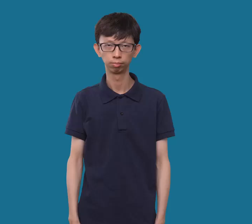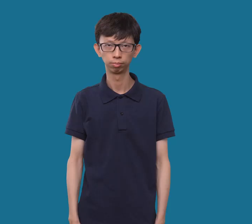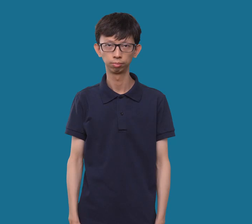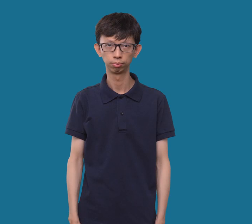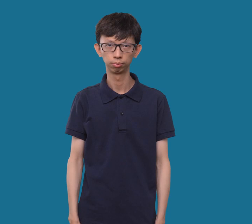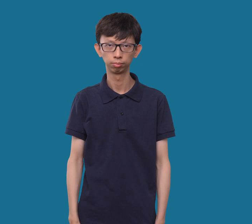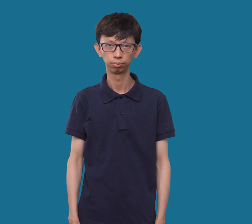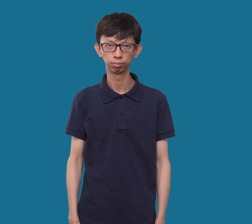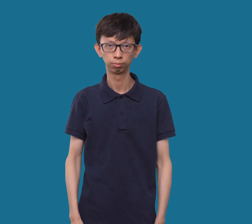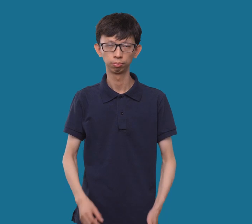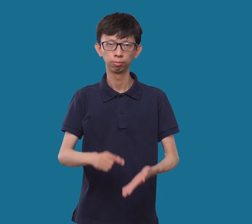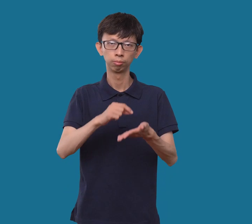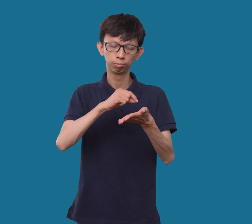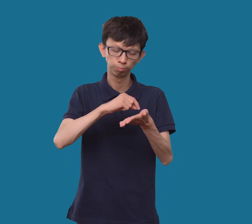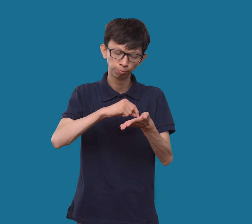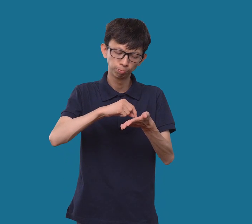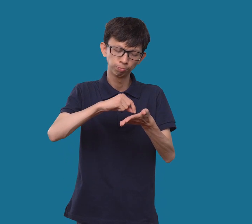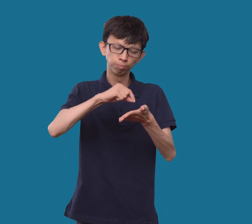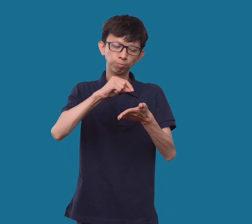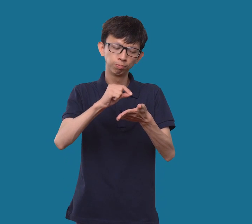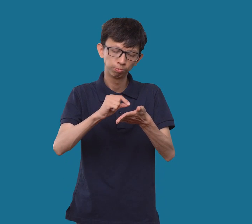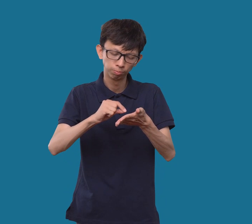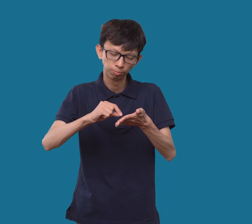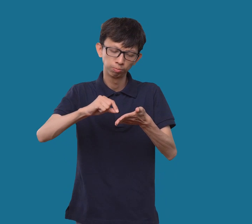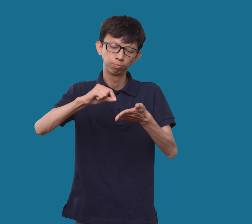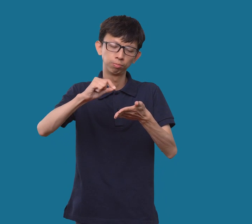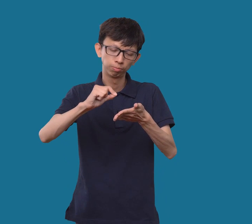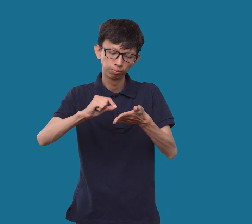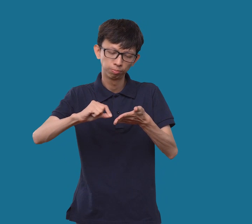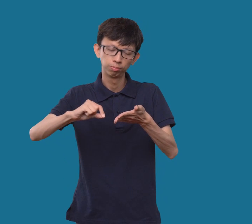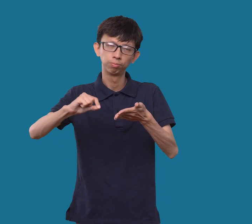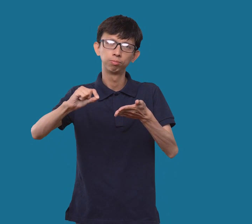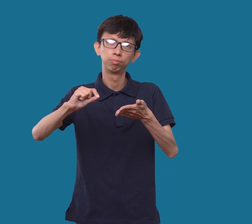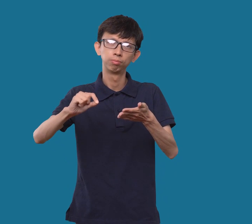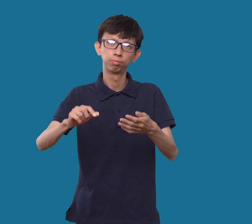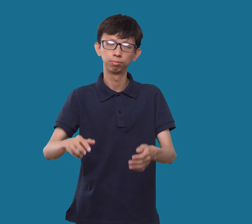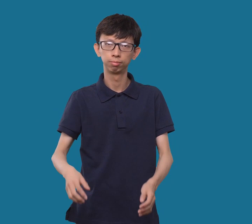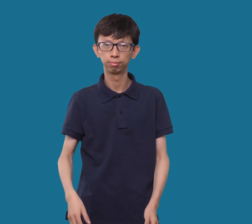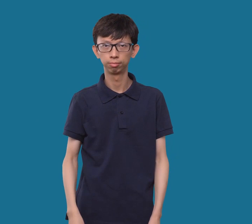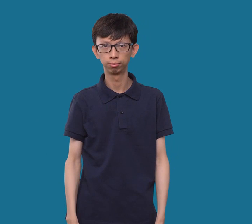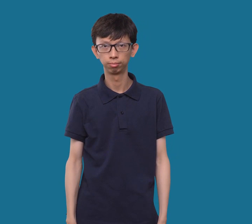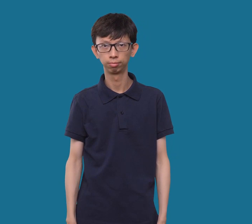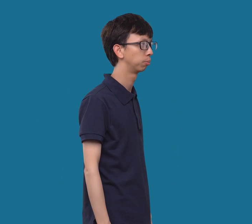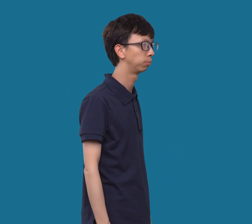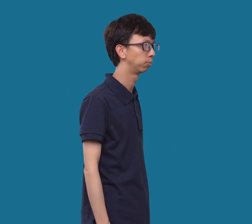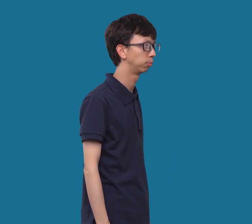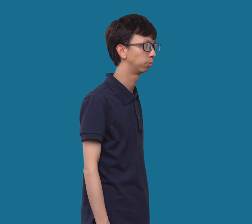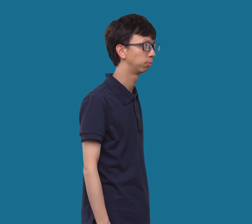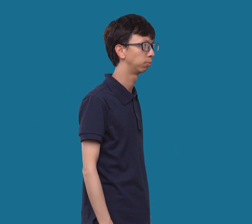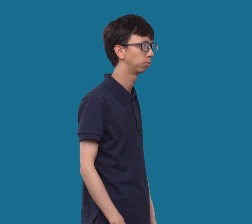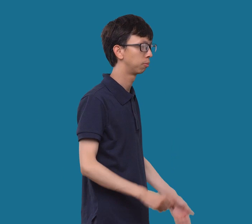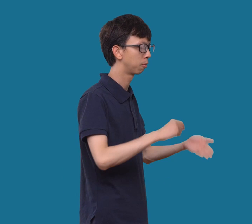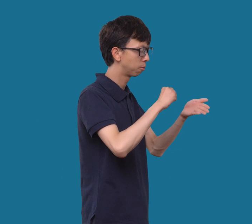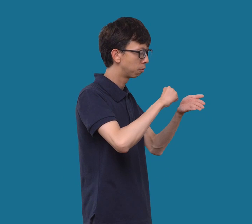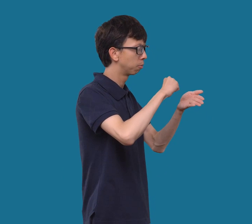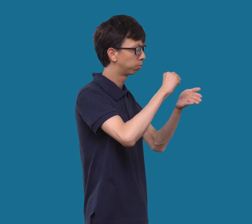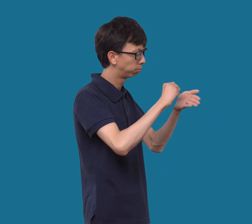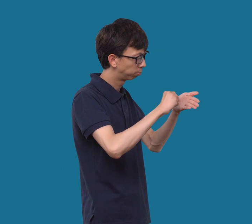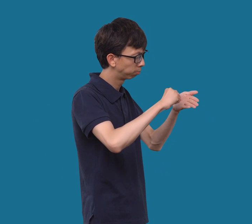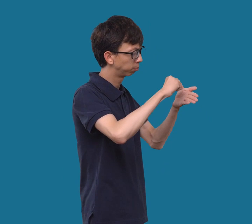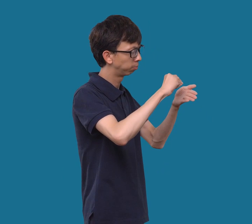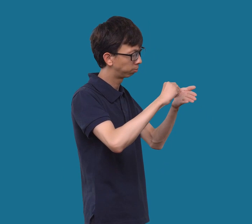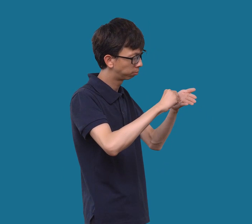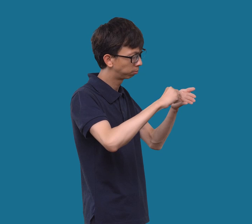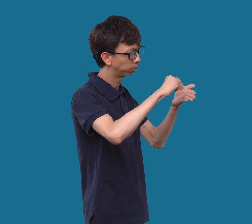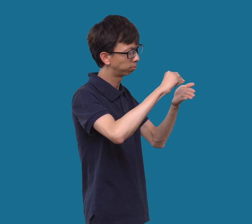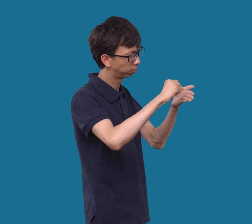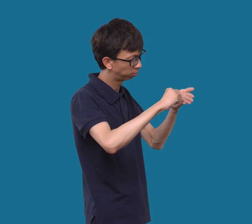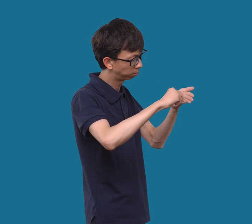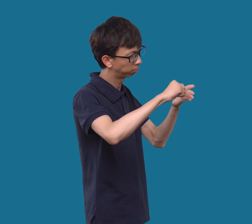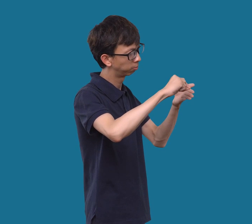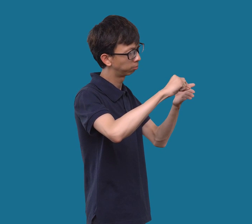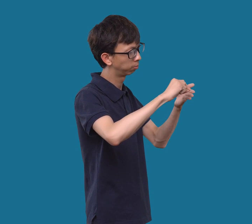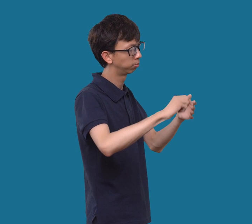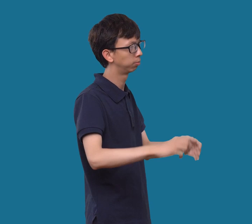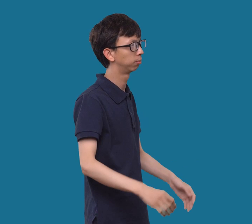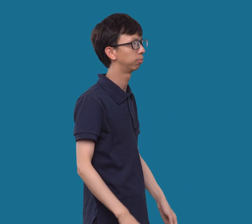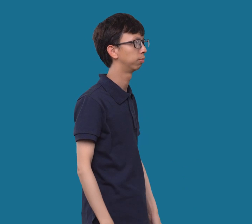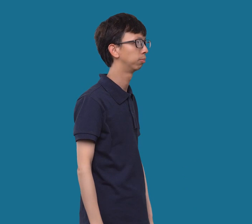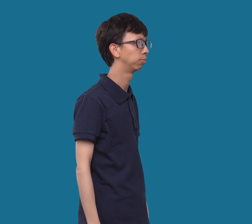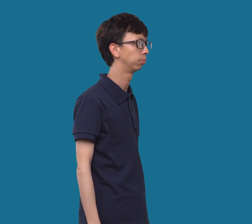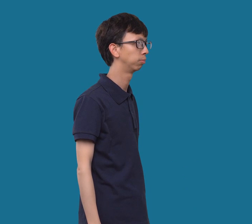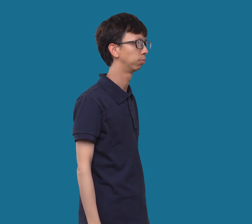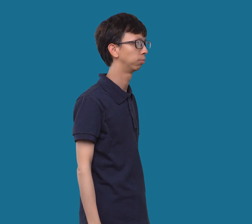nắn nót